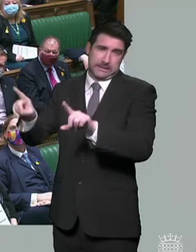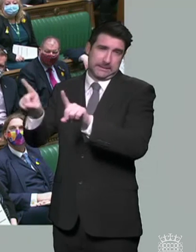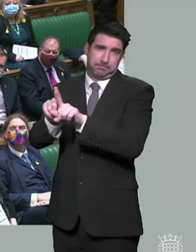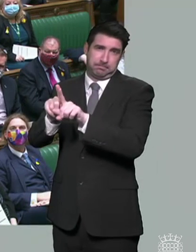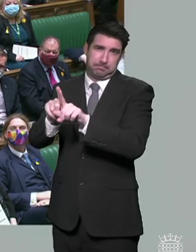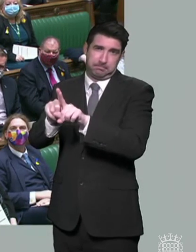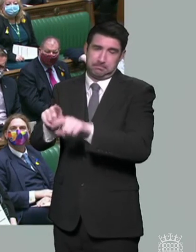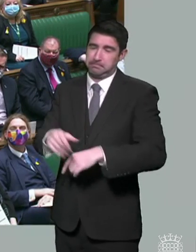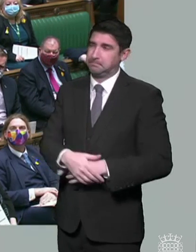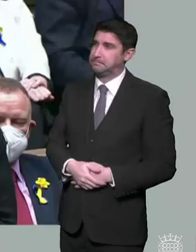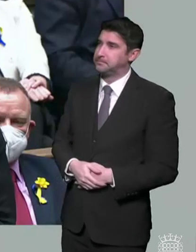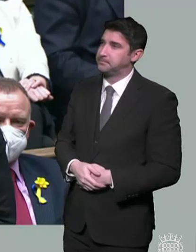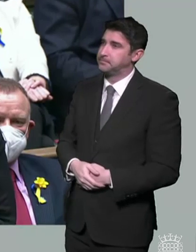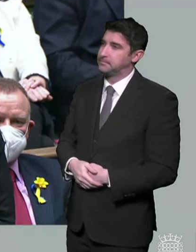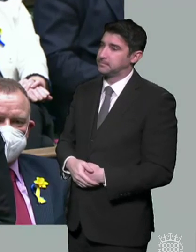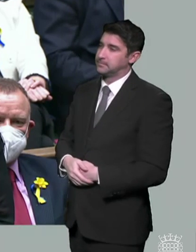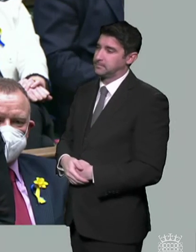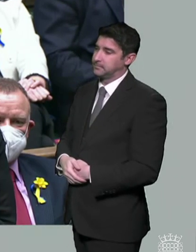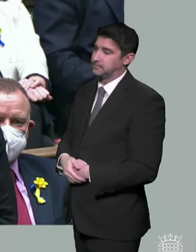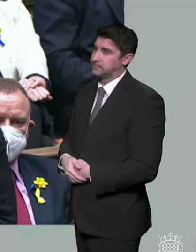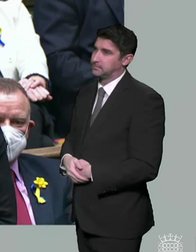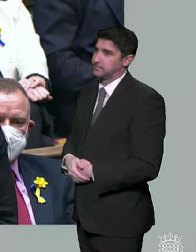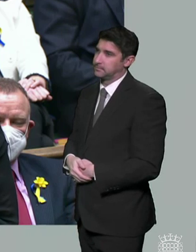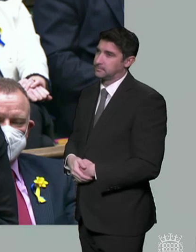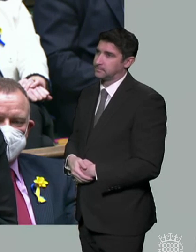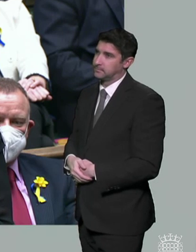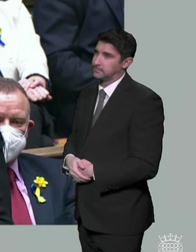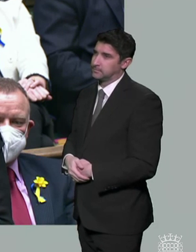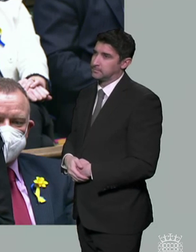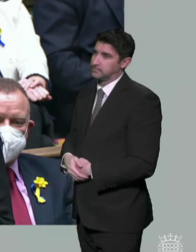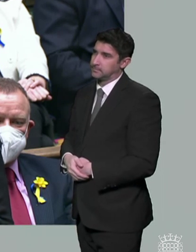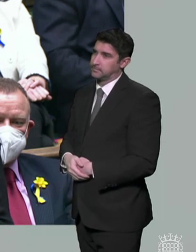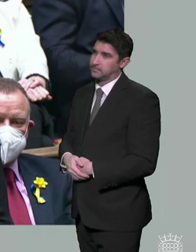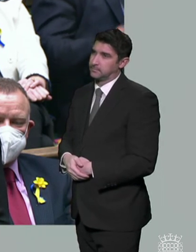Scotland stands ready to welcome any fleeing Ukrainians.